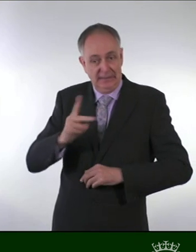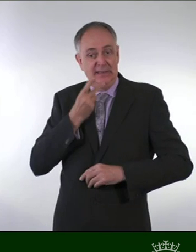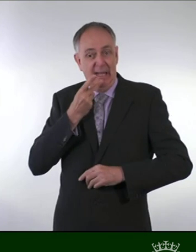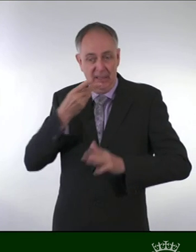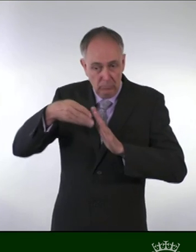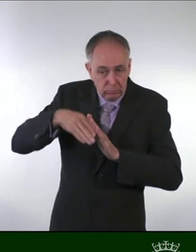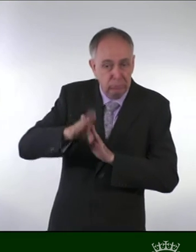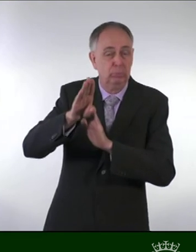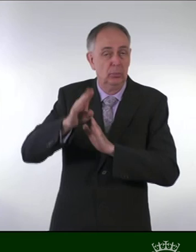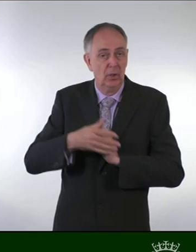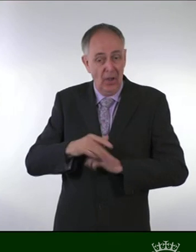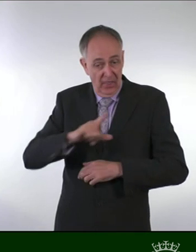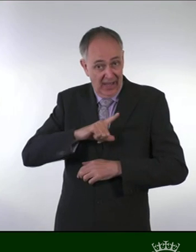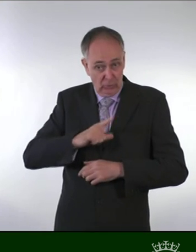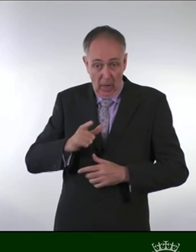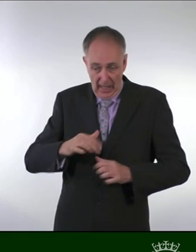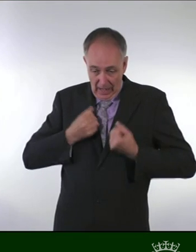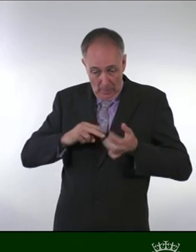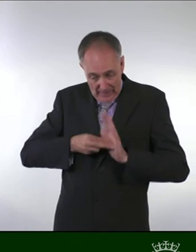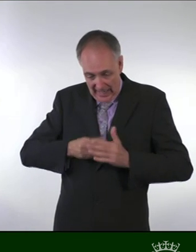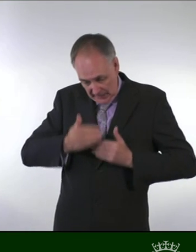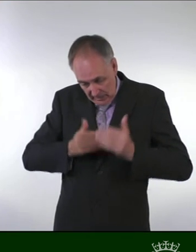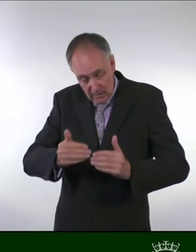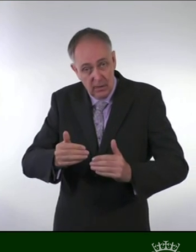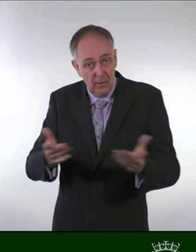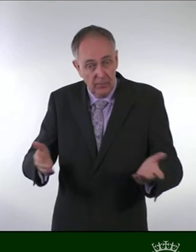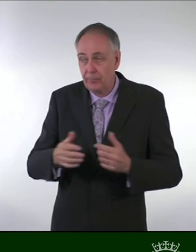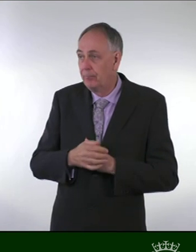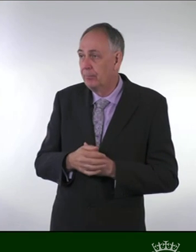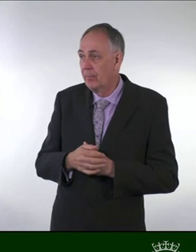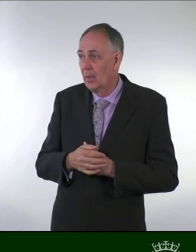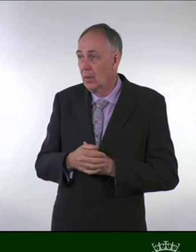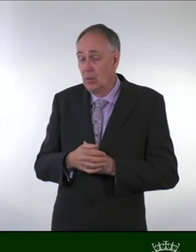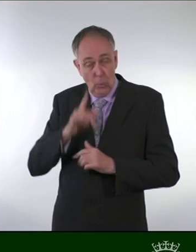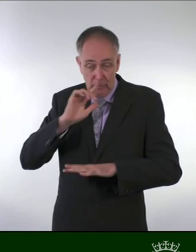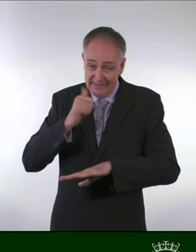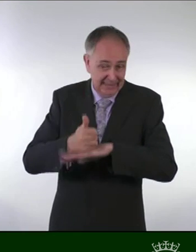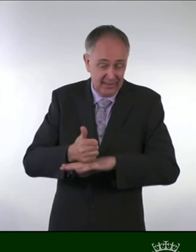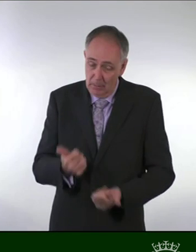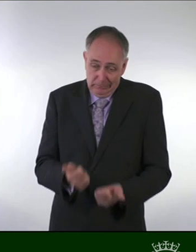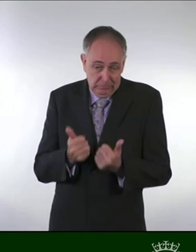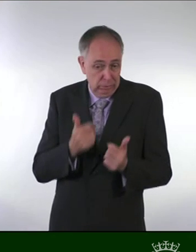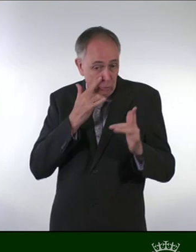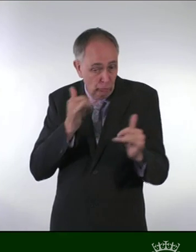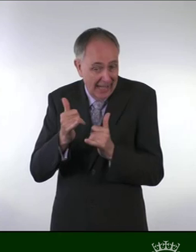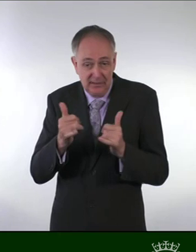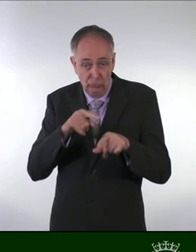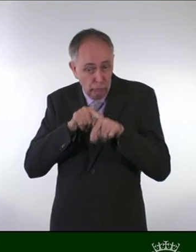That is why we are taking the steps that we are. That is why we have set up, as I say, an unprecedented test and trace operation.